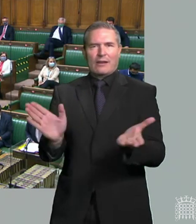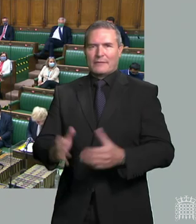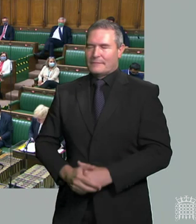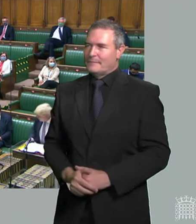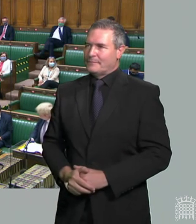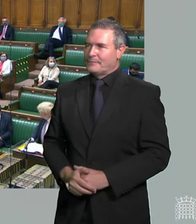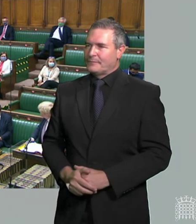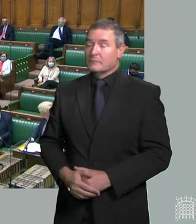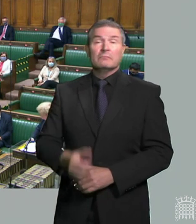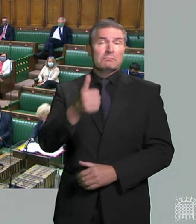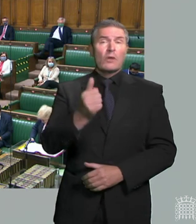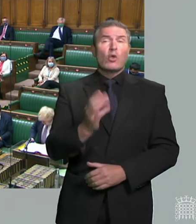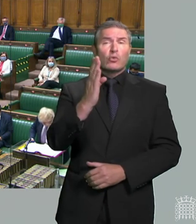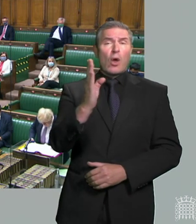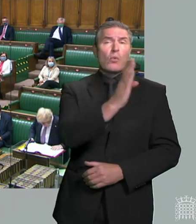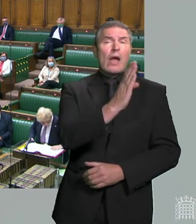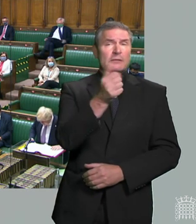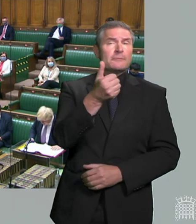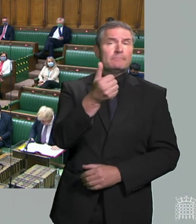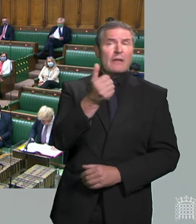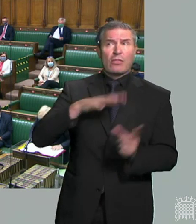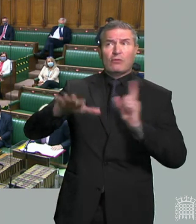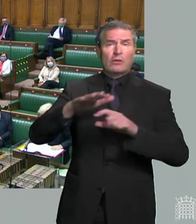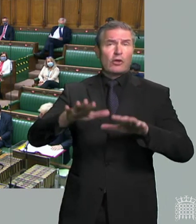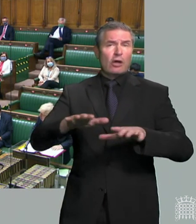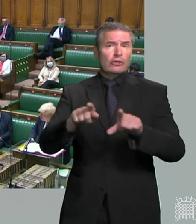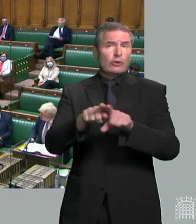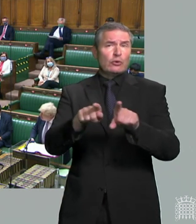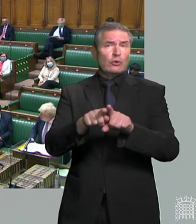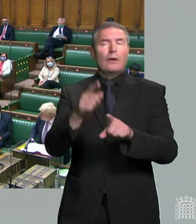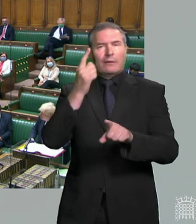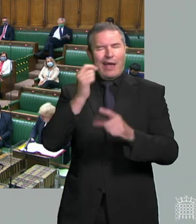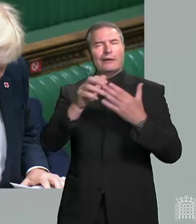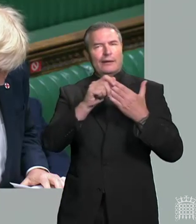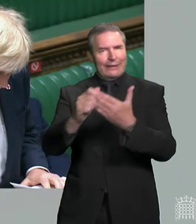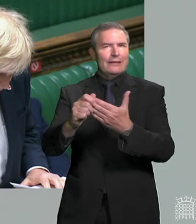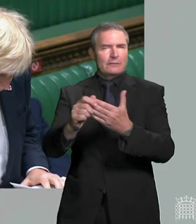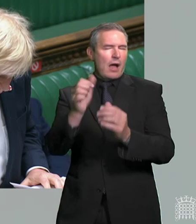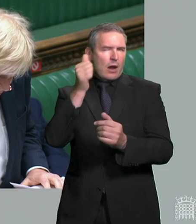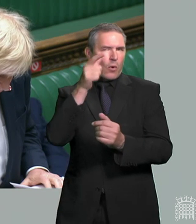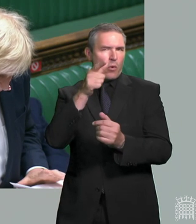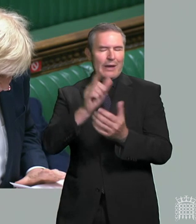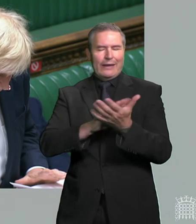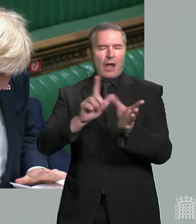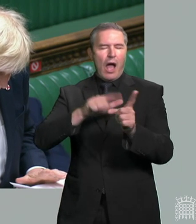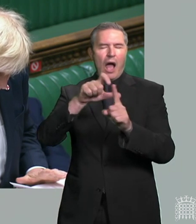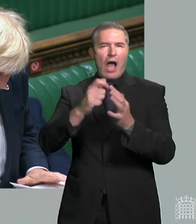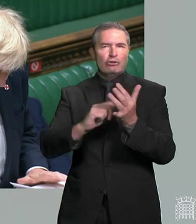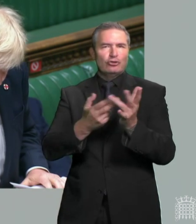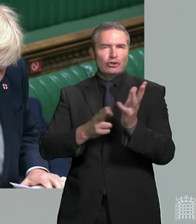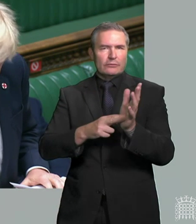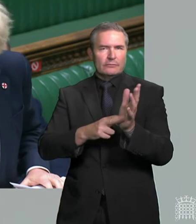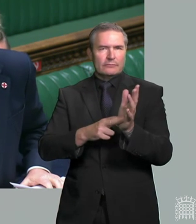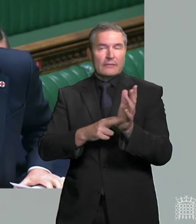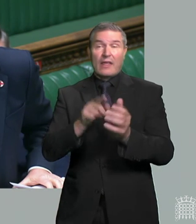Yes, I believe that the north-west, in addition to the rest of the country, will be a world leader in hydrogen technology.